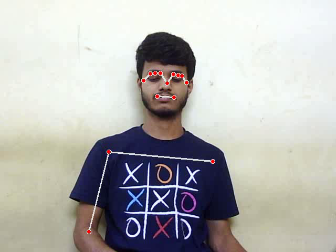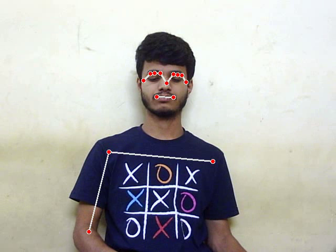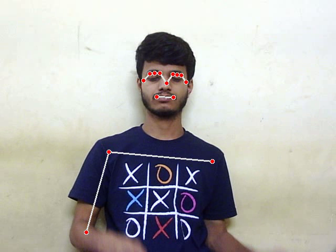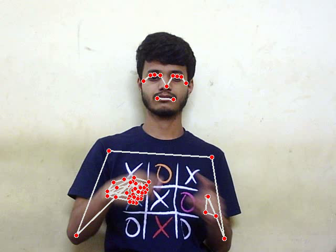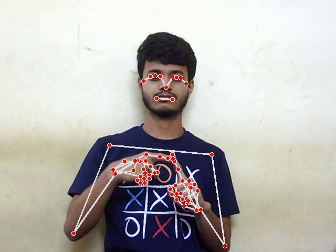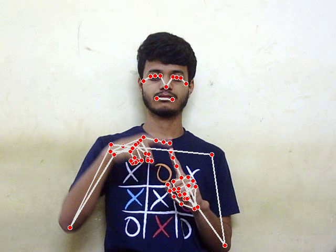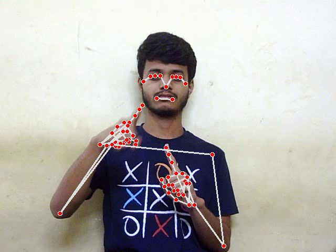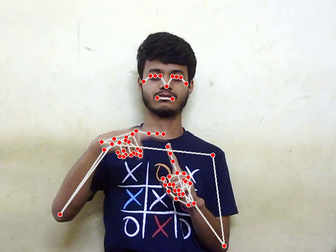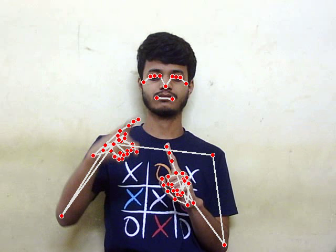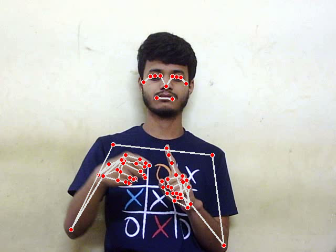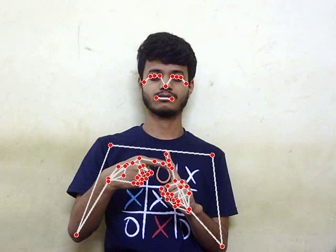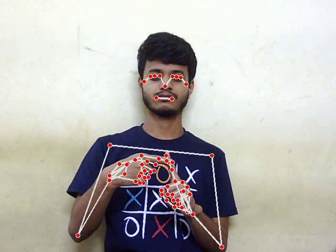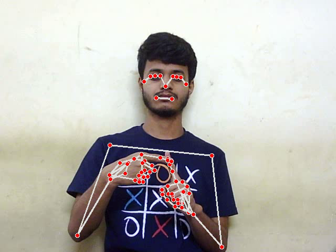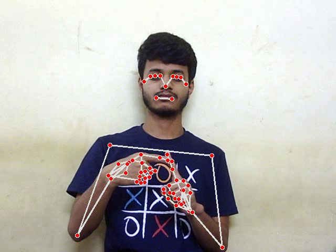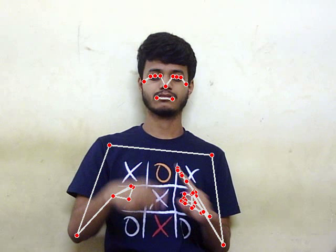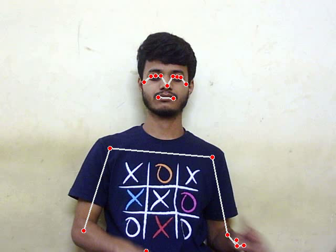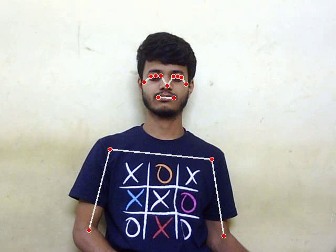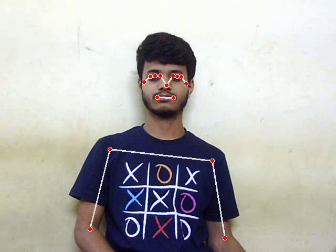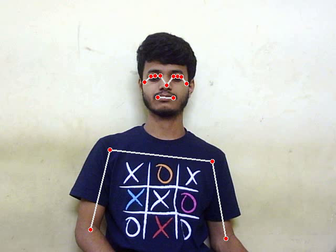when